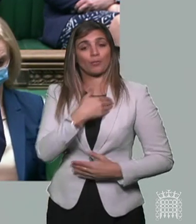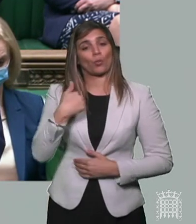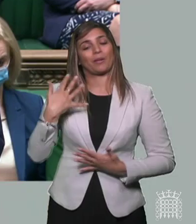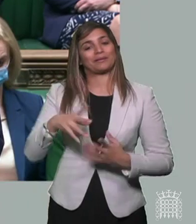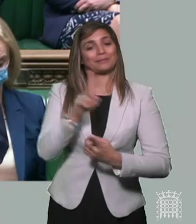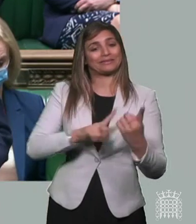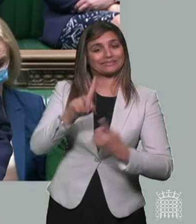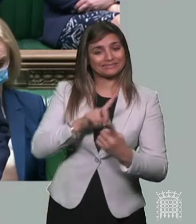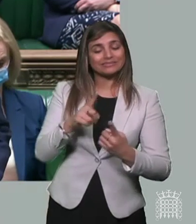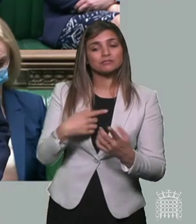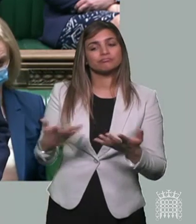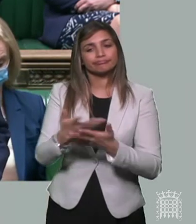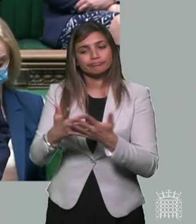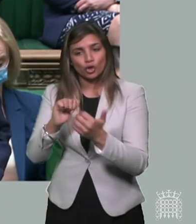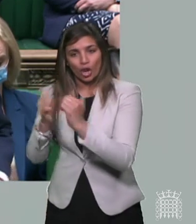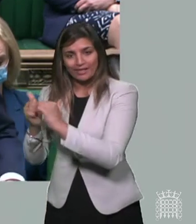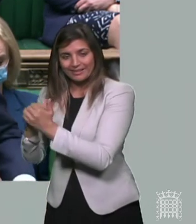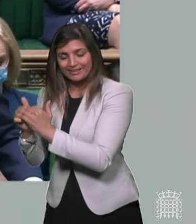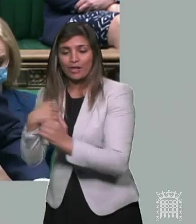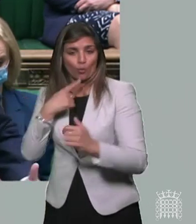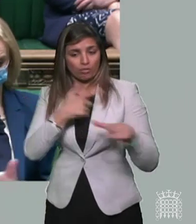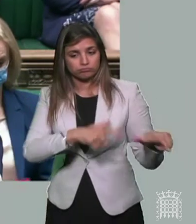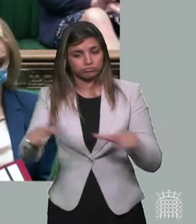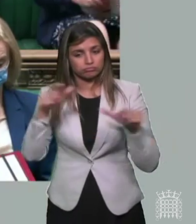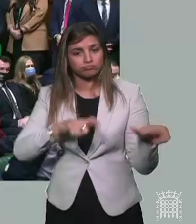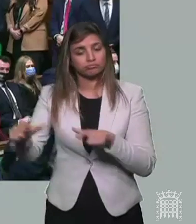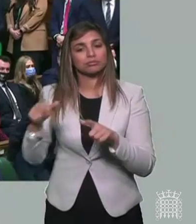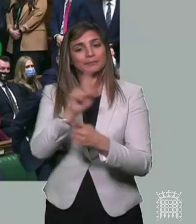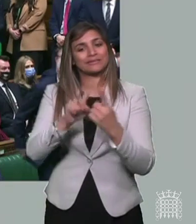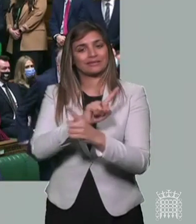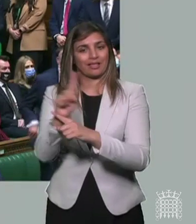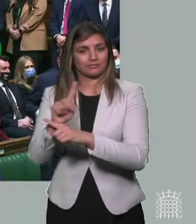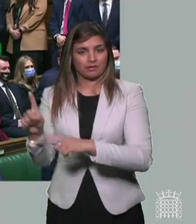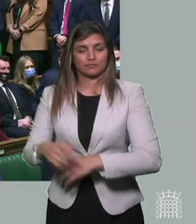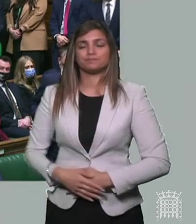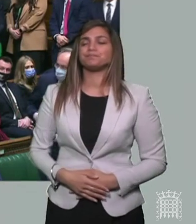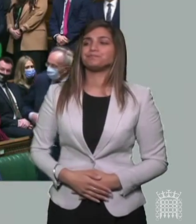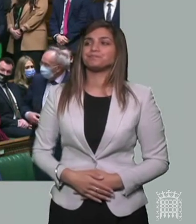In addition to my duties in this House, I shall have further such meetings later today.